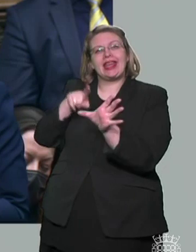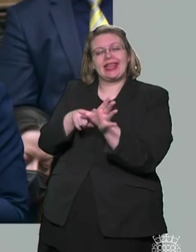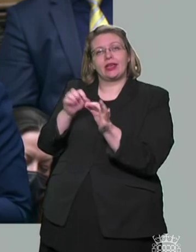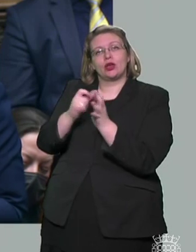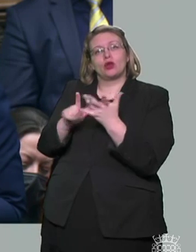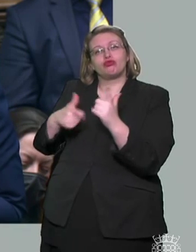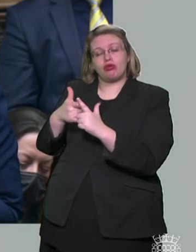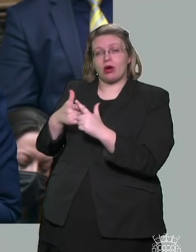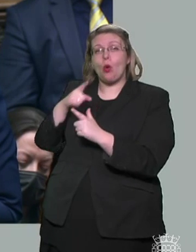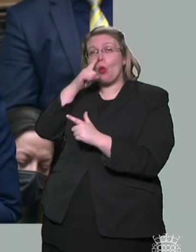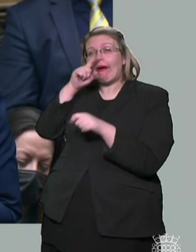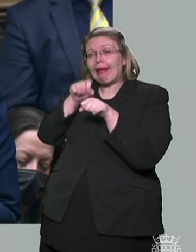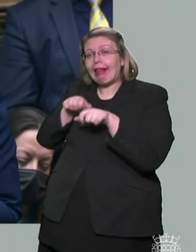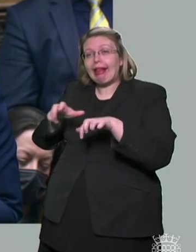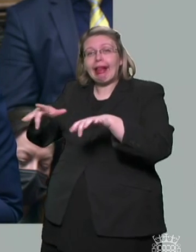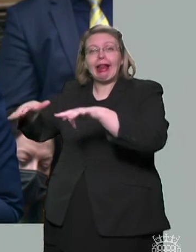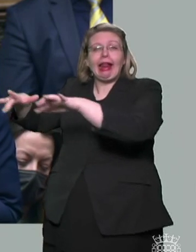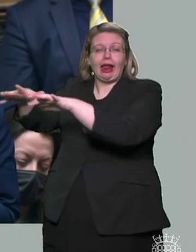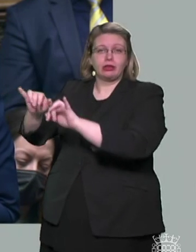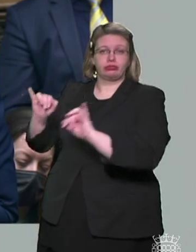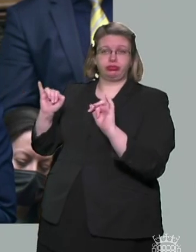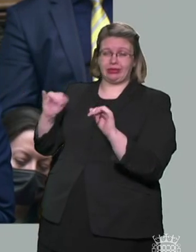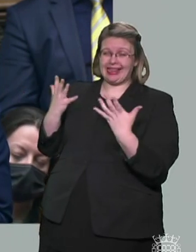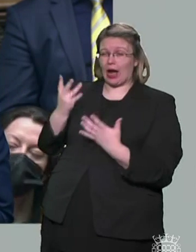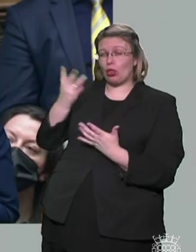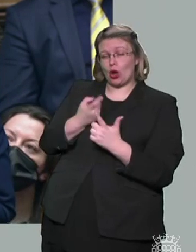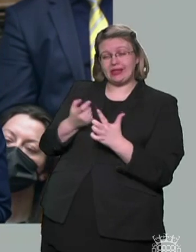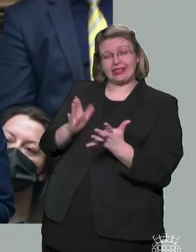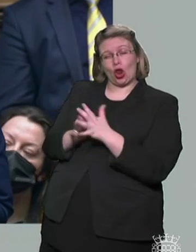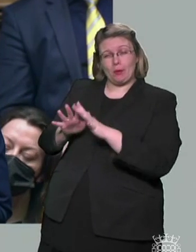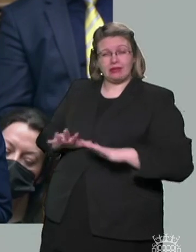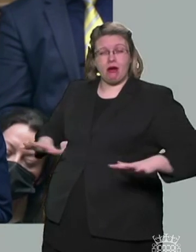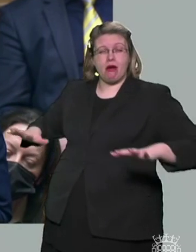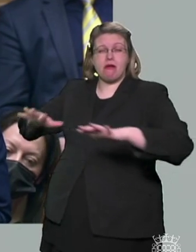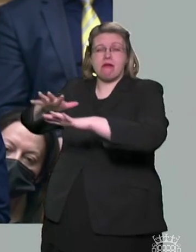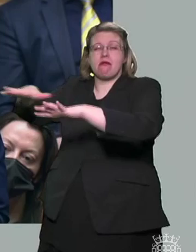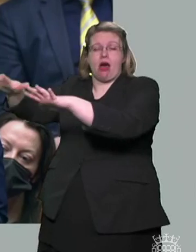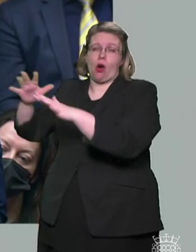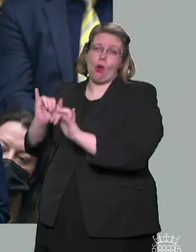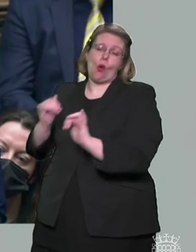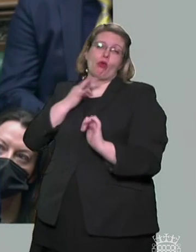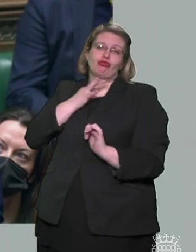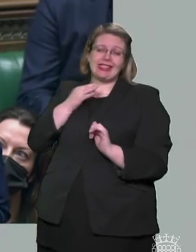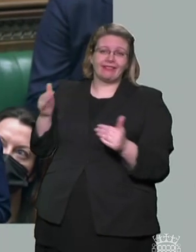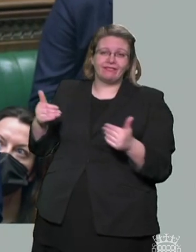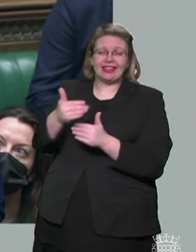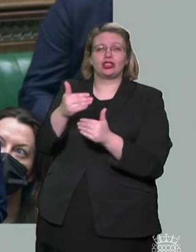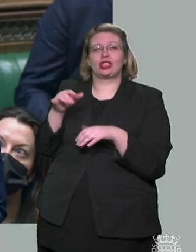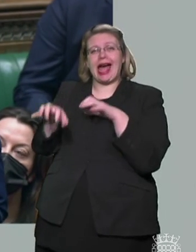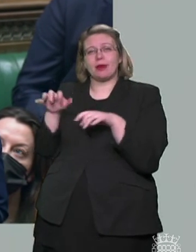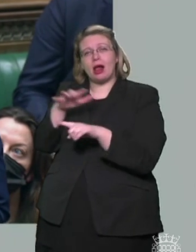Black waste oil and iridescence can now be seen along 13 km of the watercourse, posing a serious threat to fish and local wildlife.